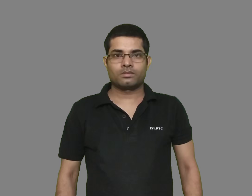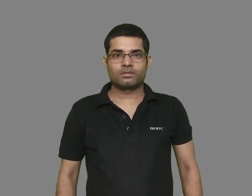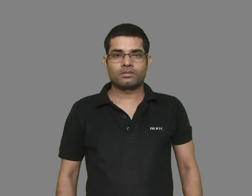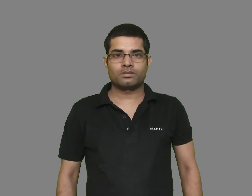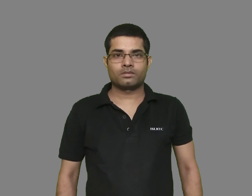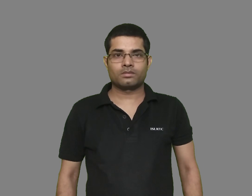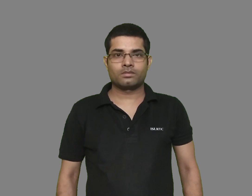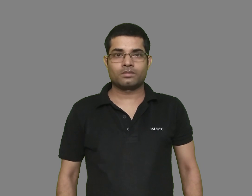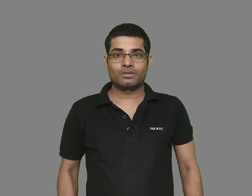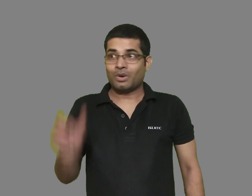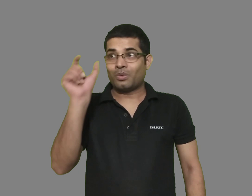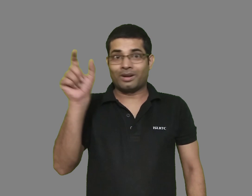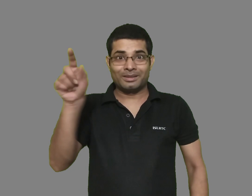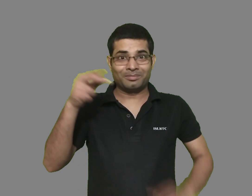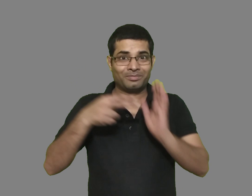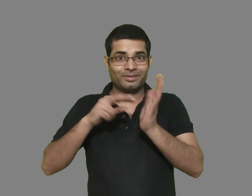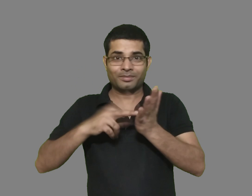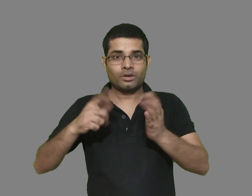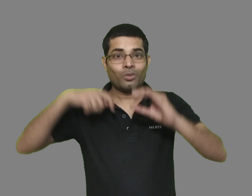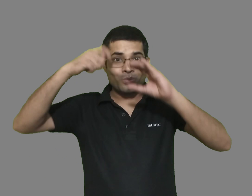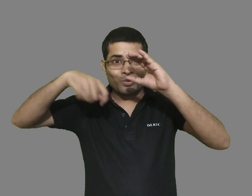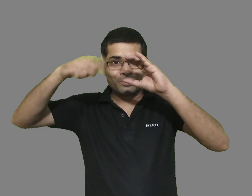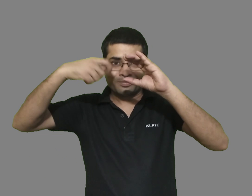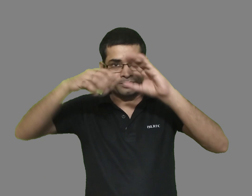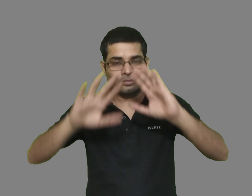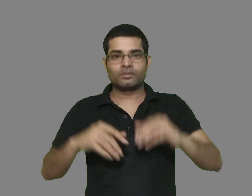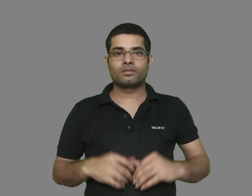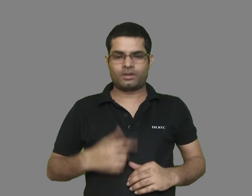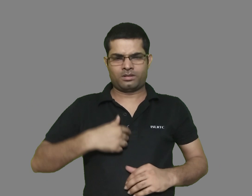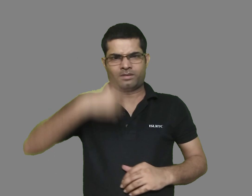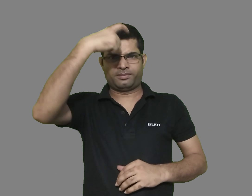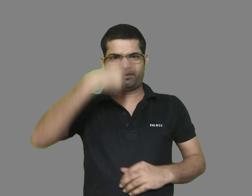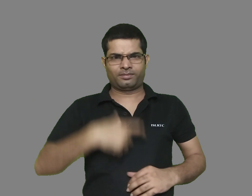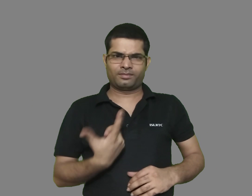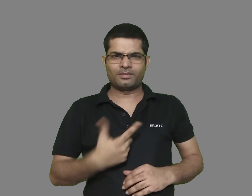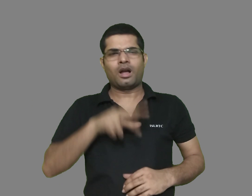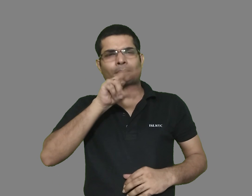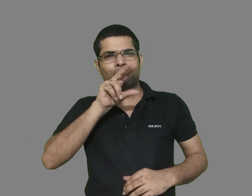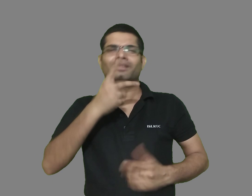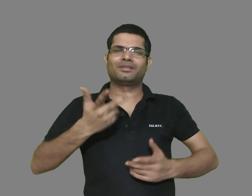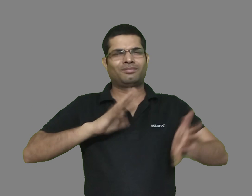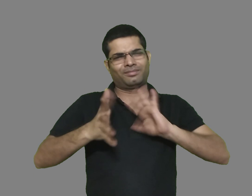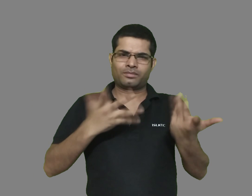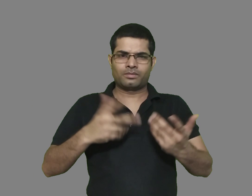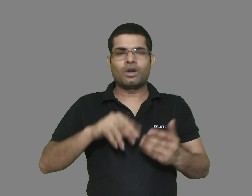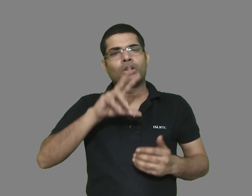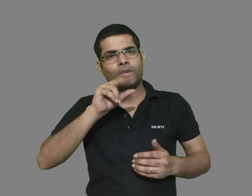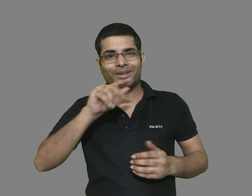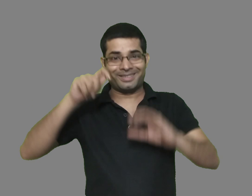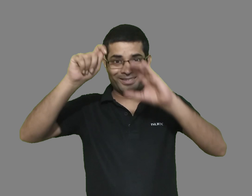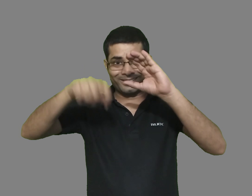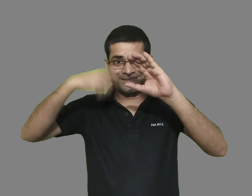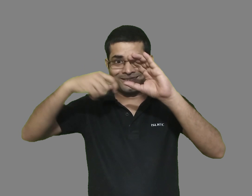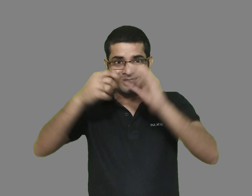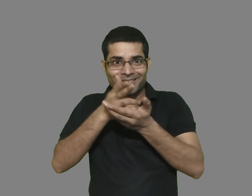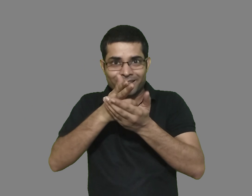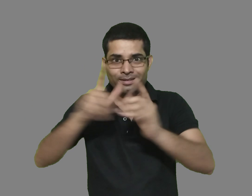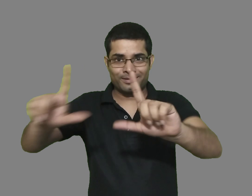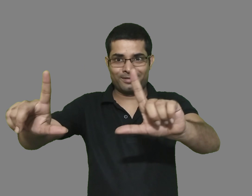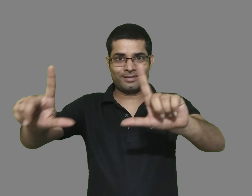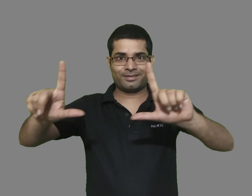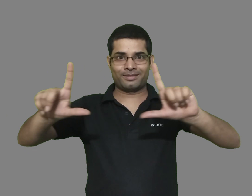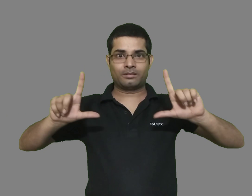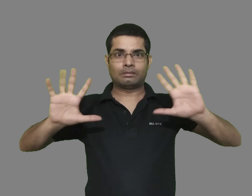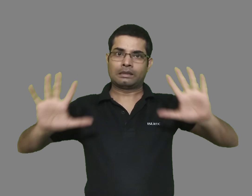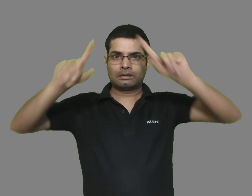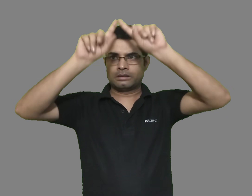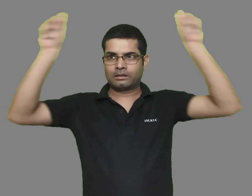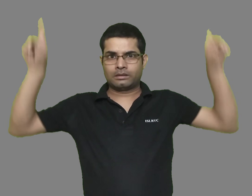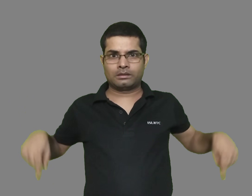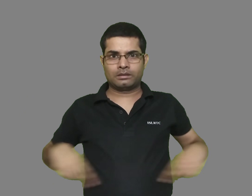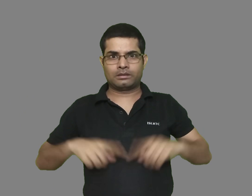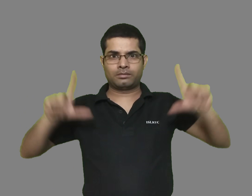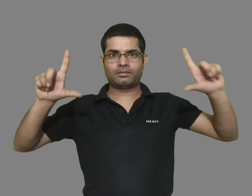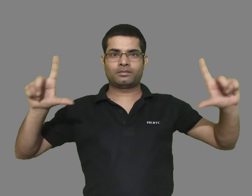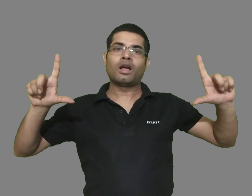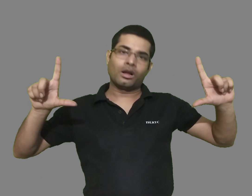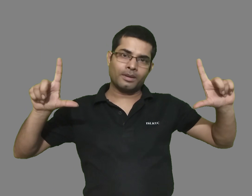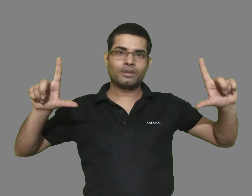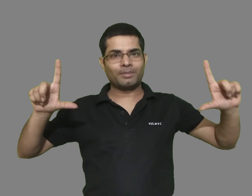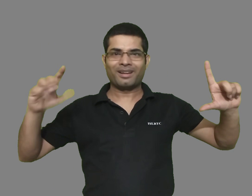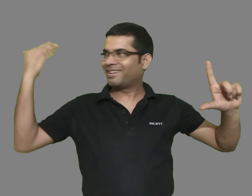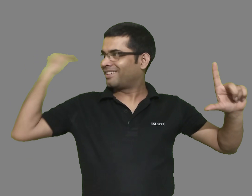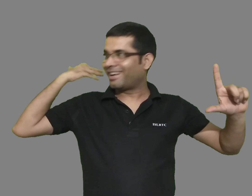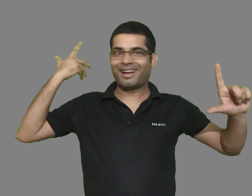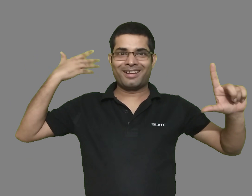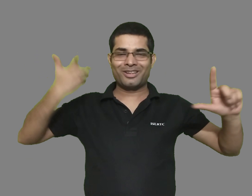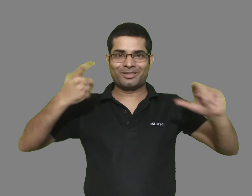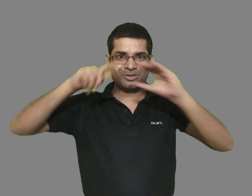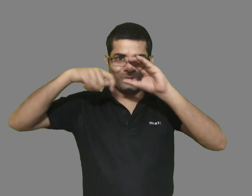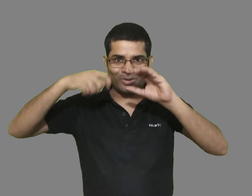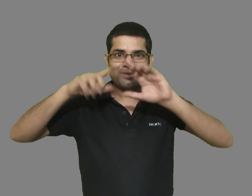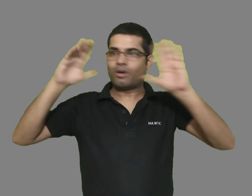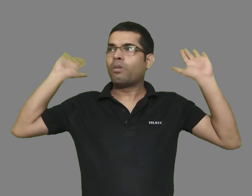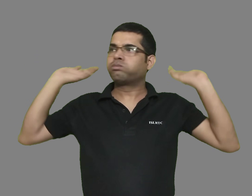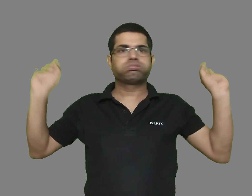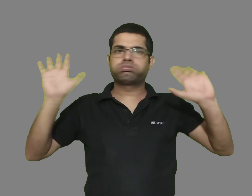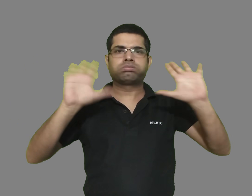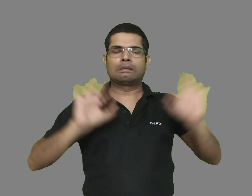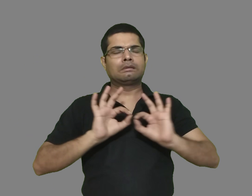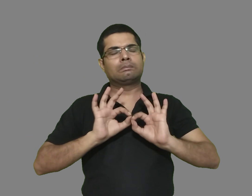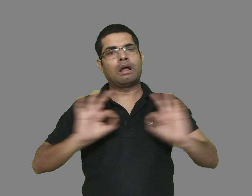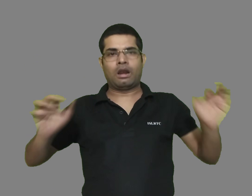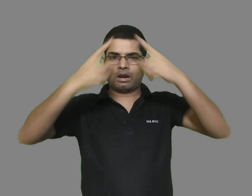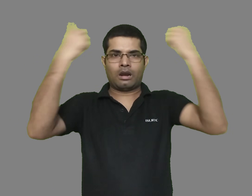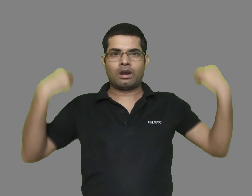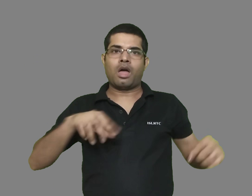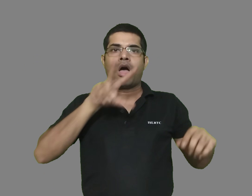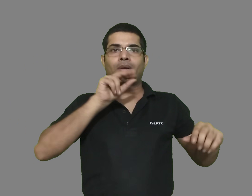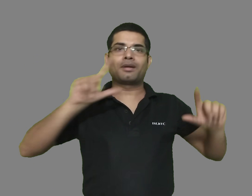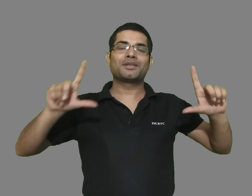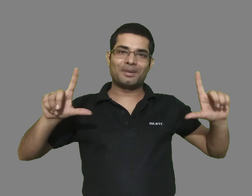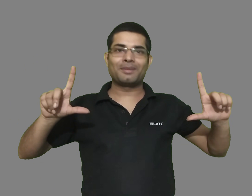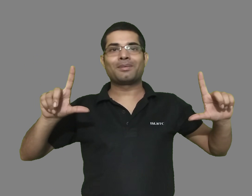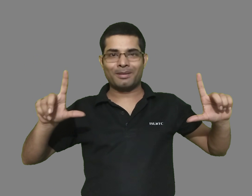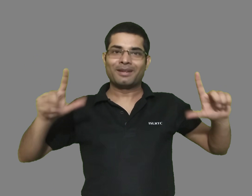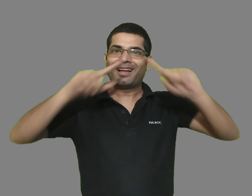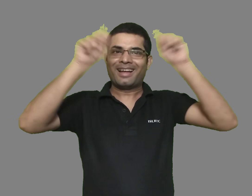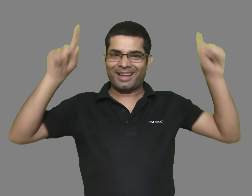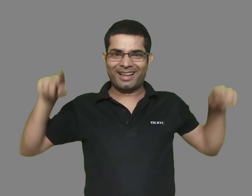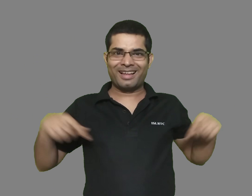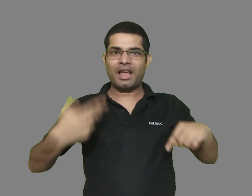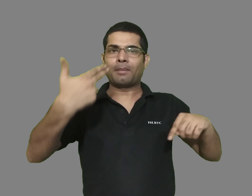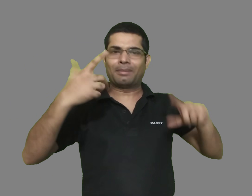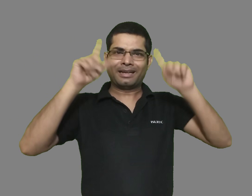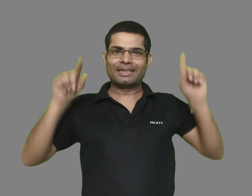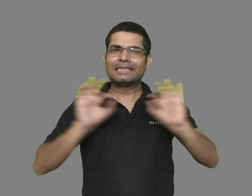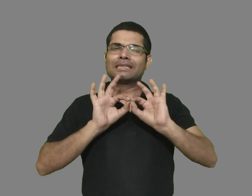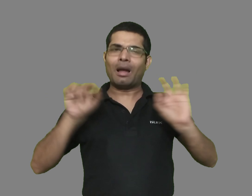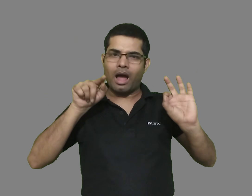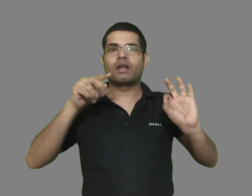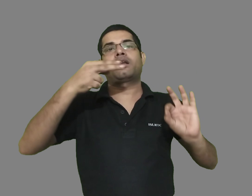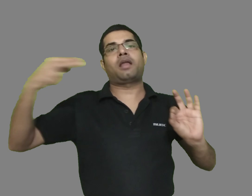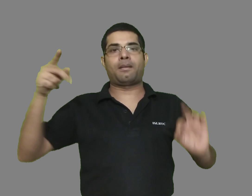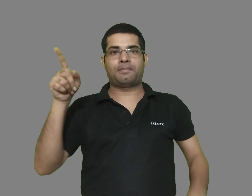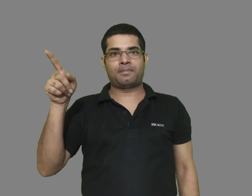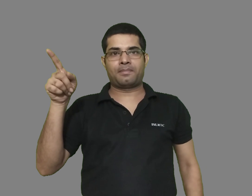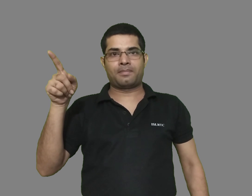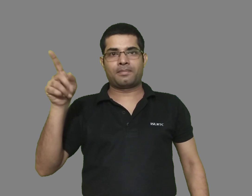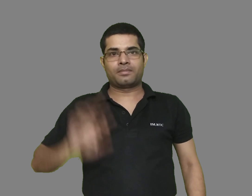A-roll